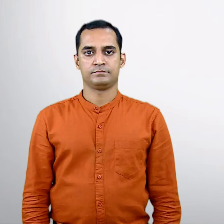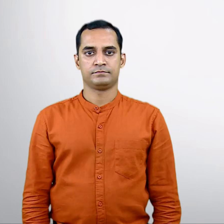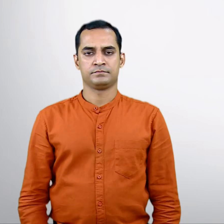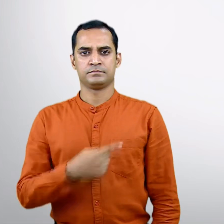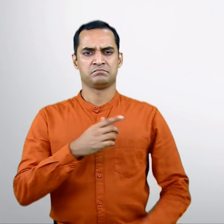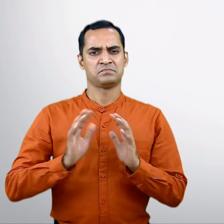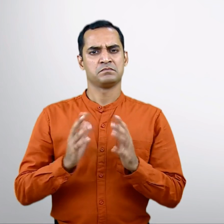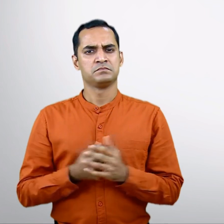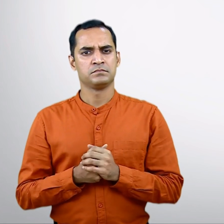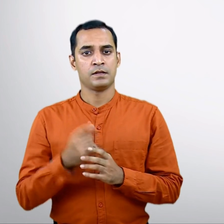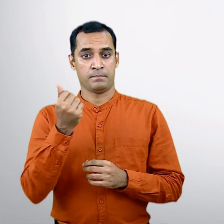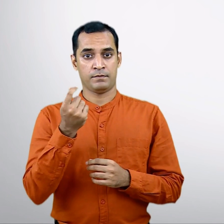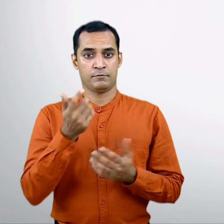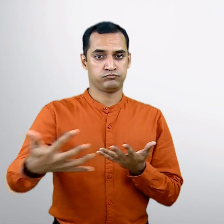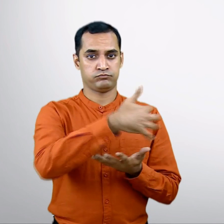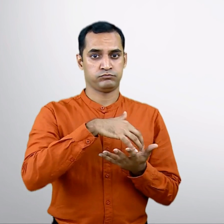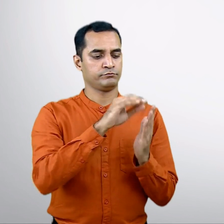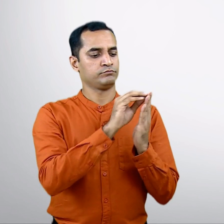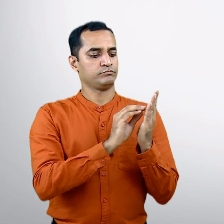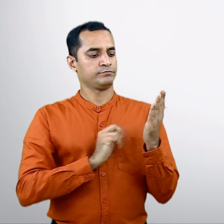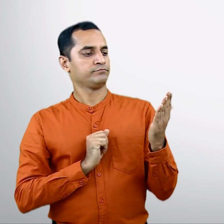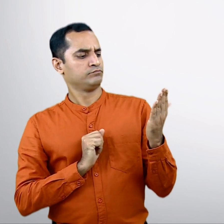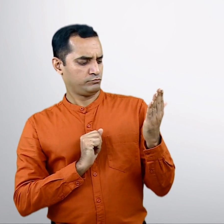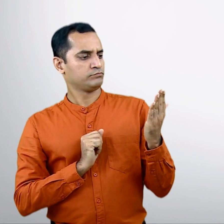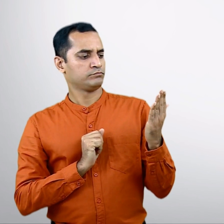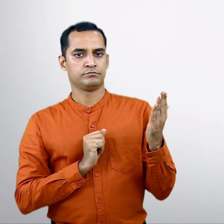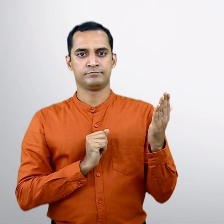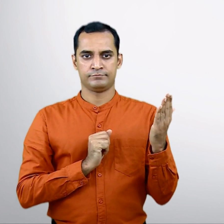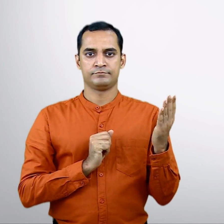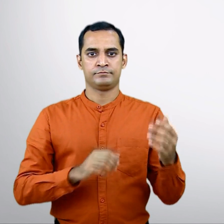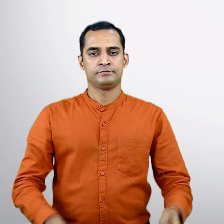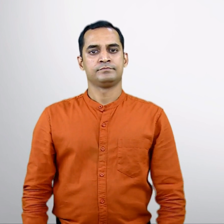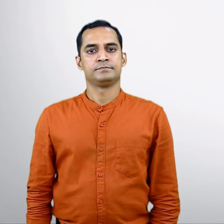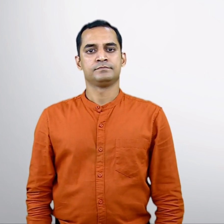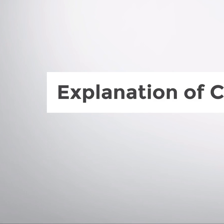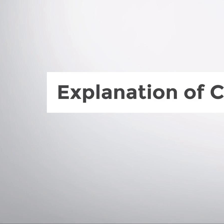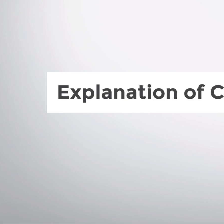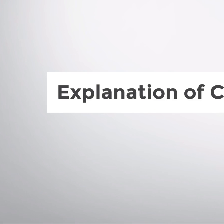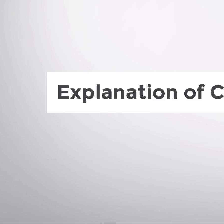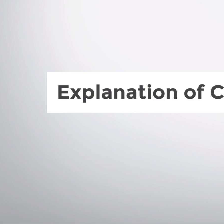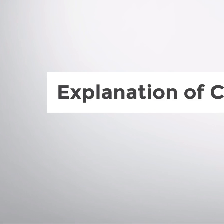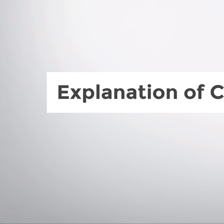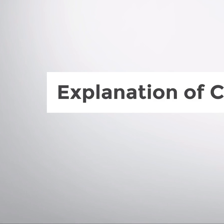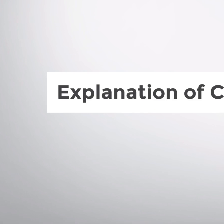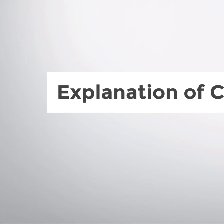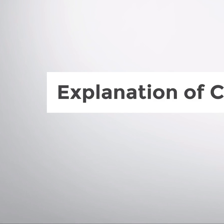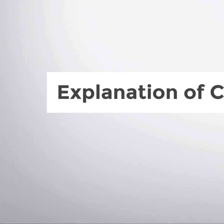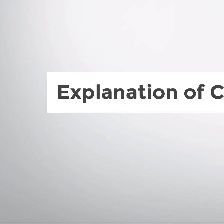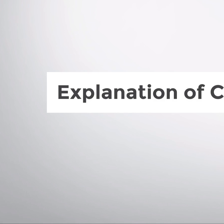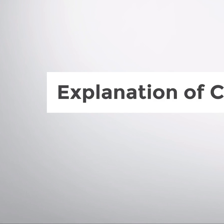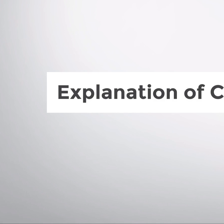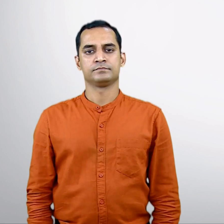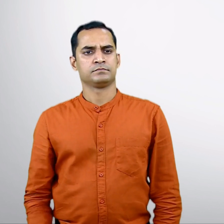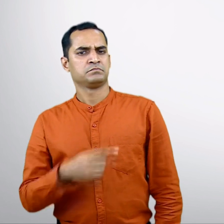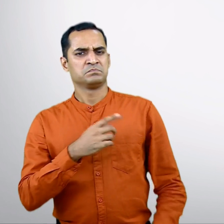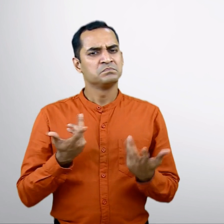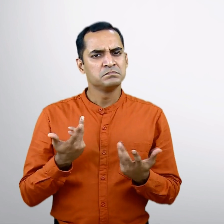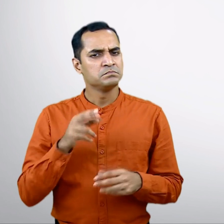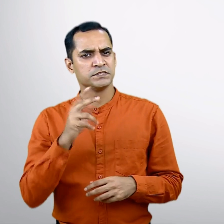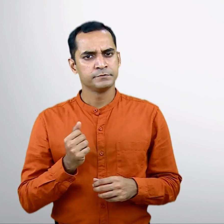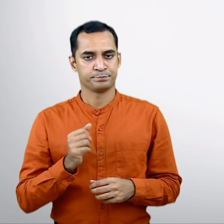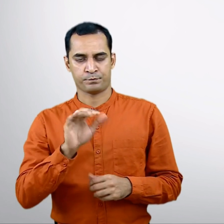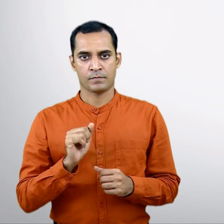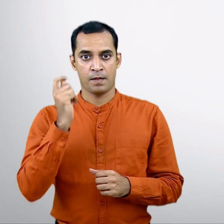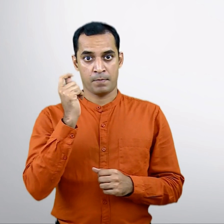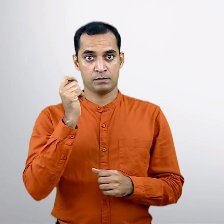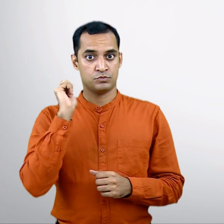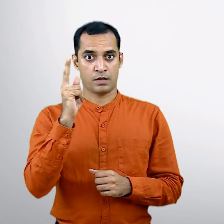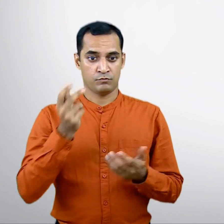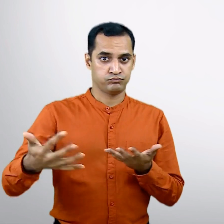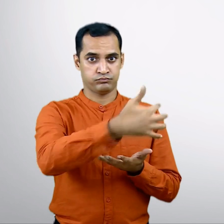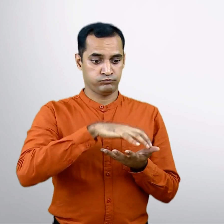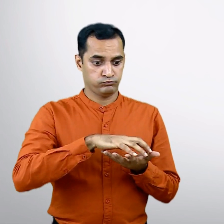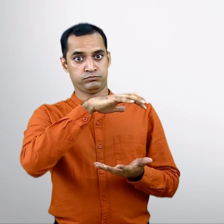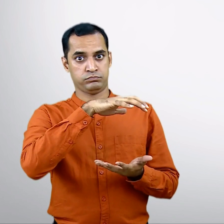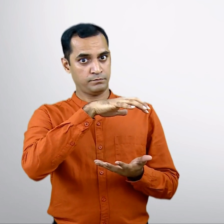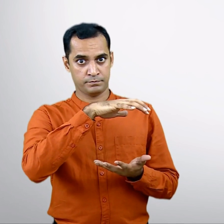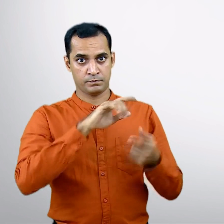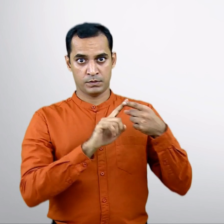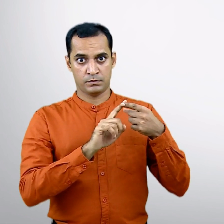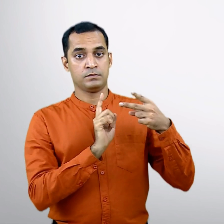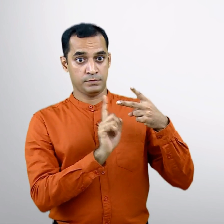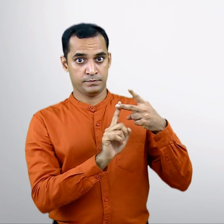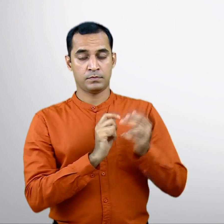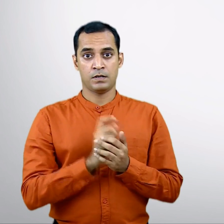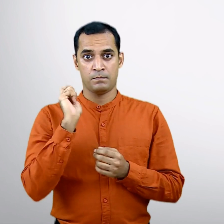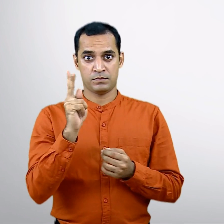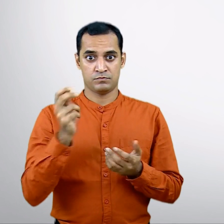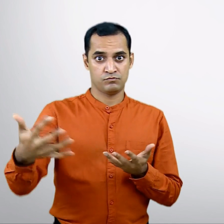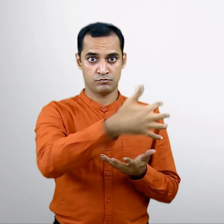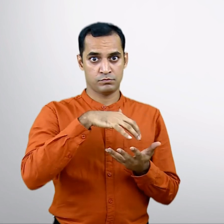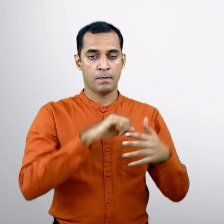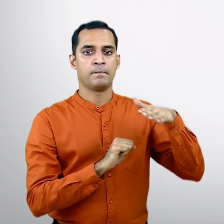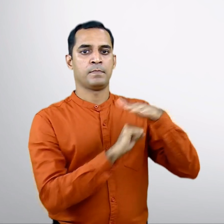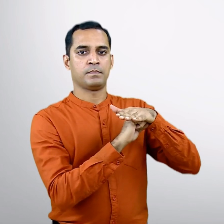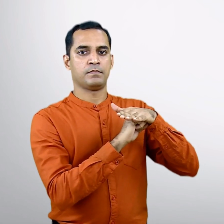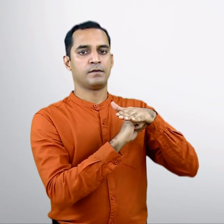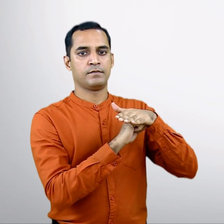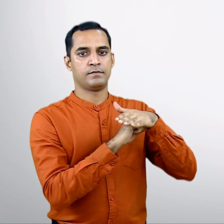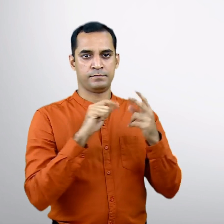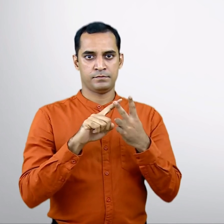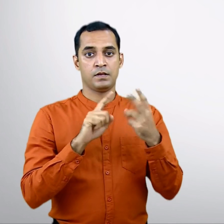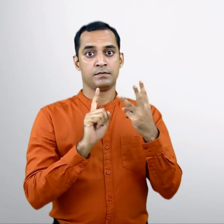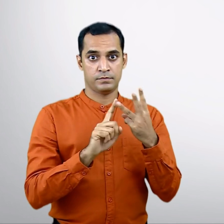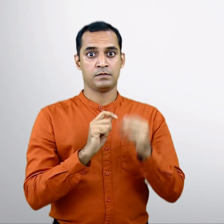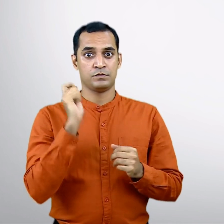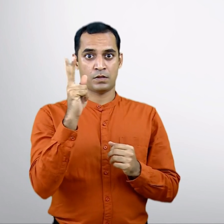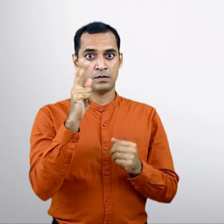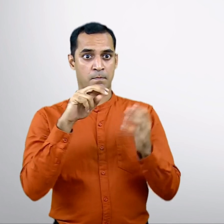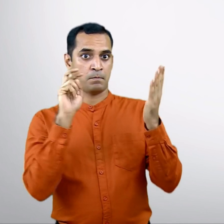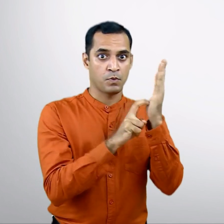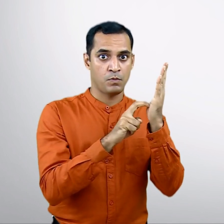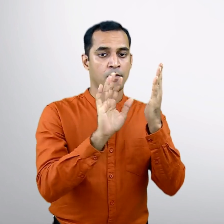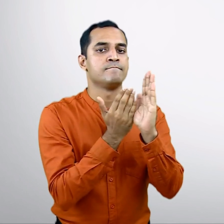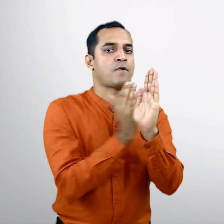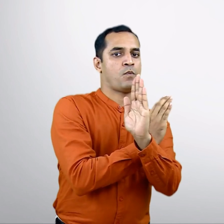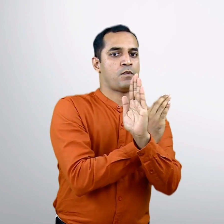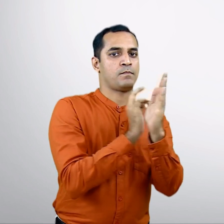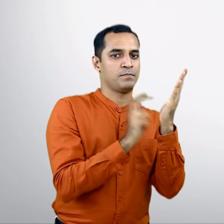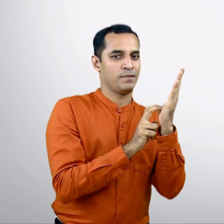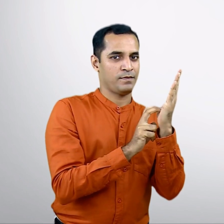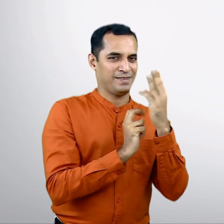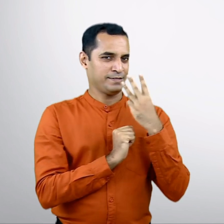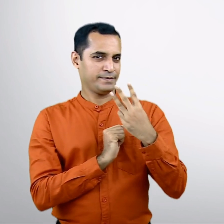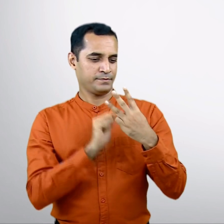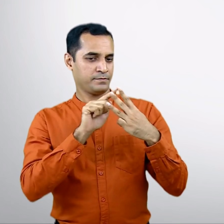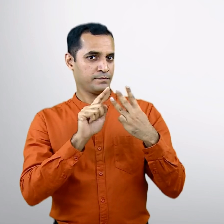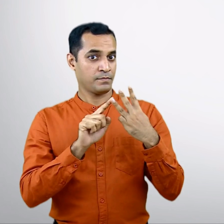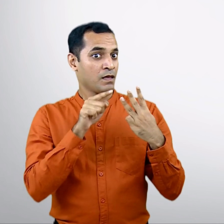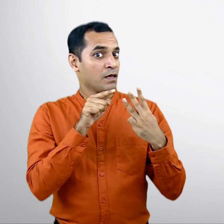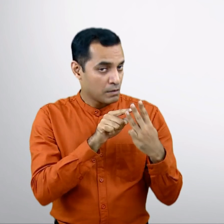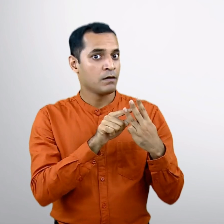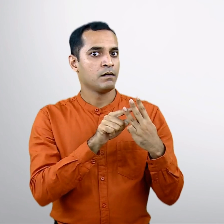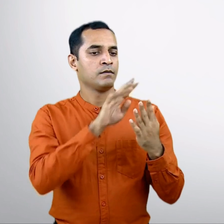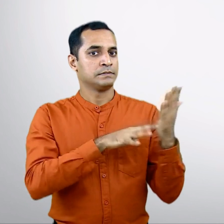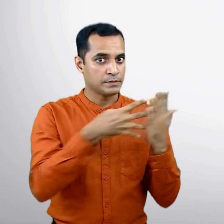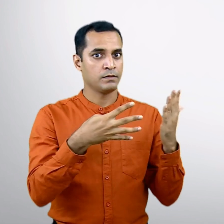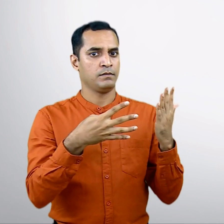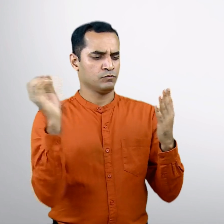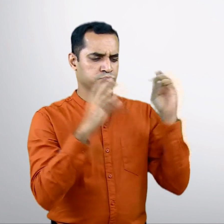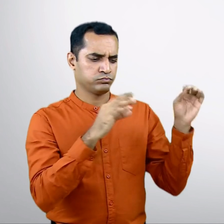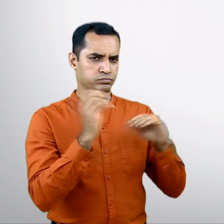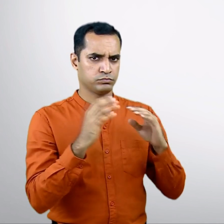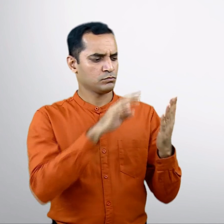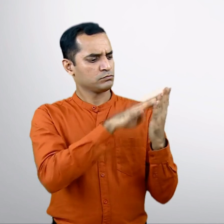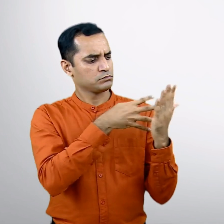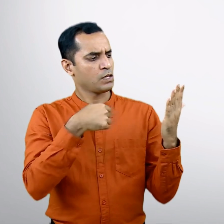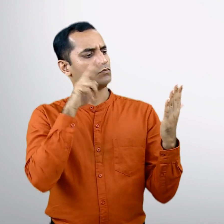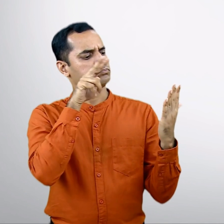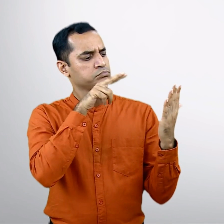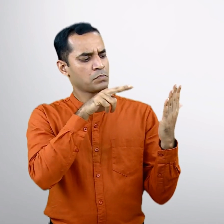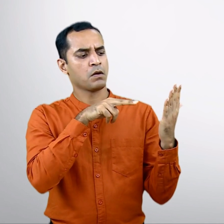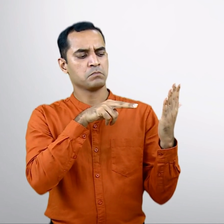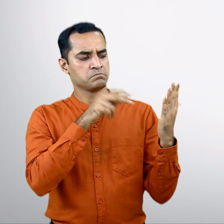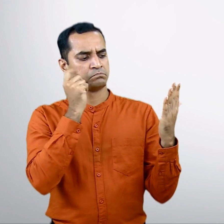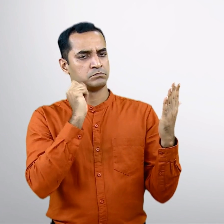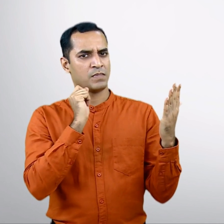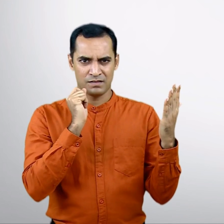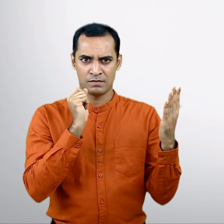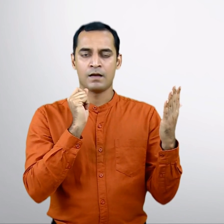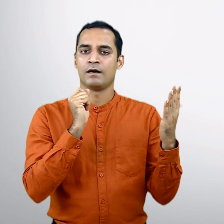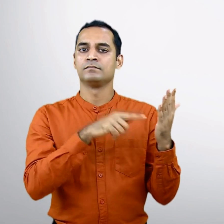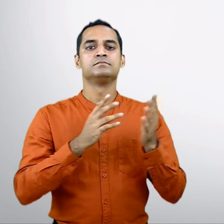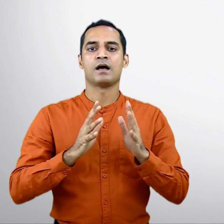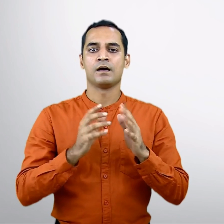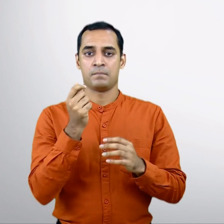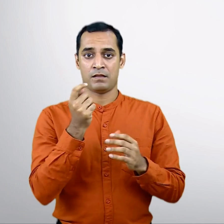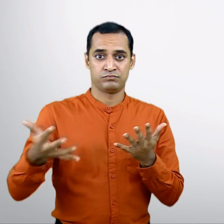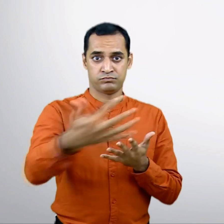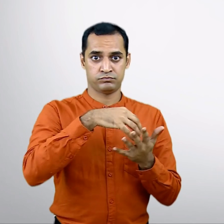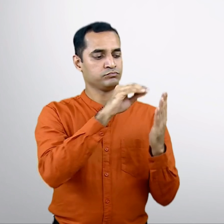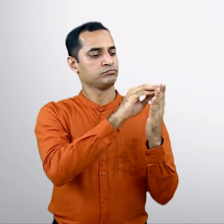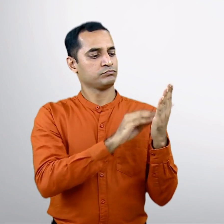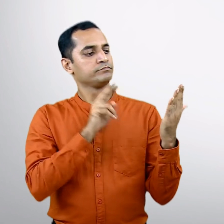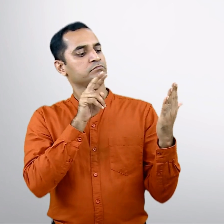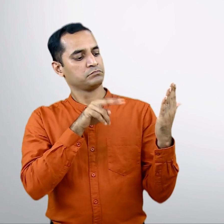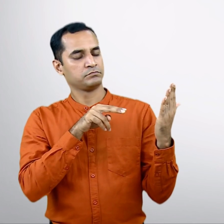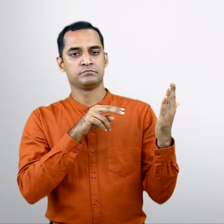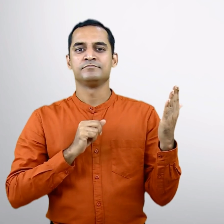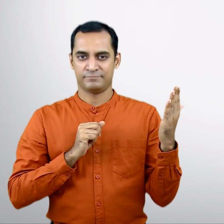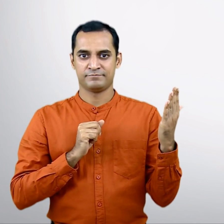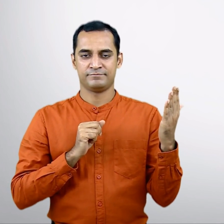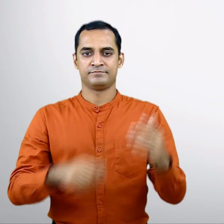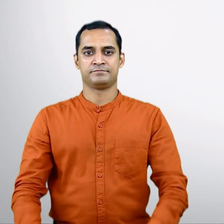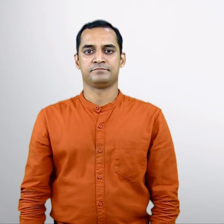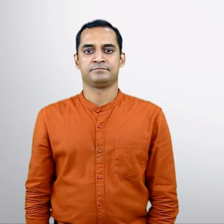Capital Structure